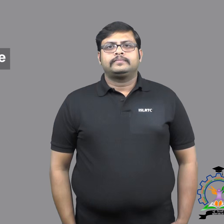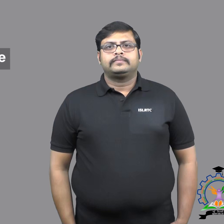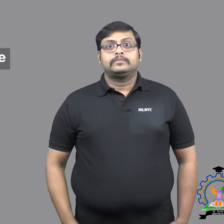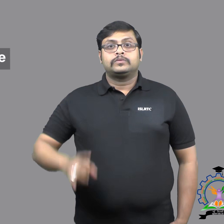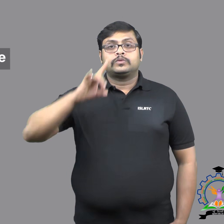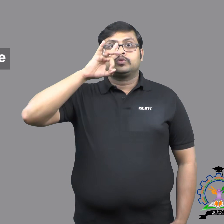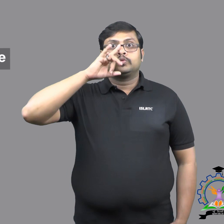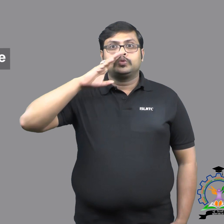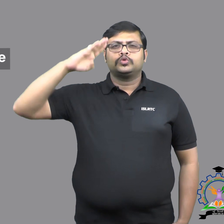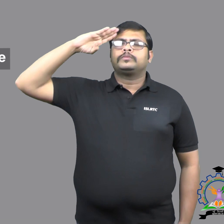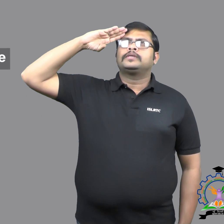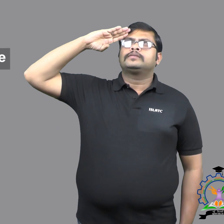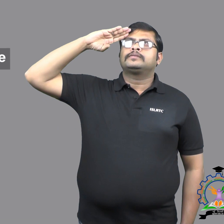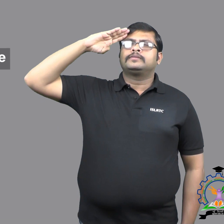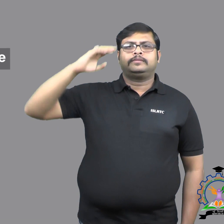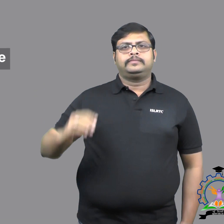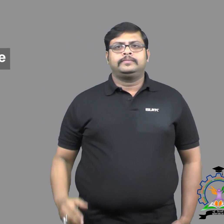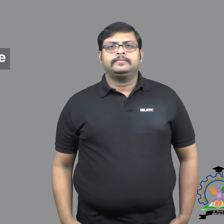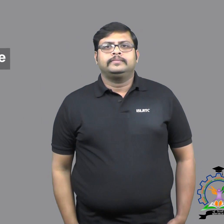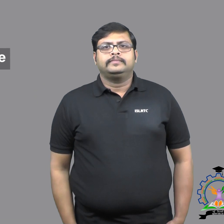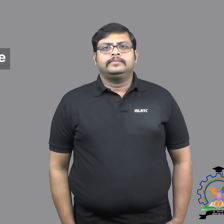Subhas Chandra Bose